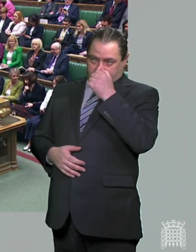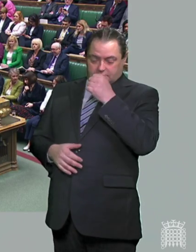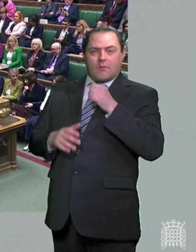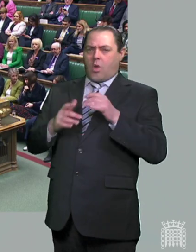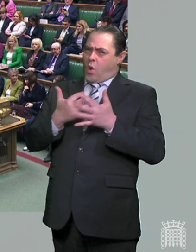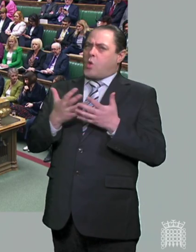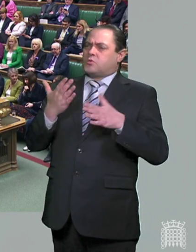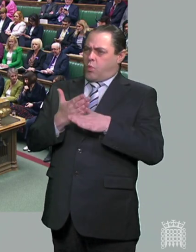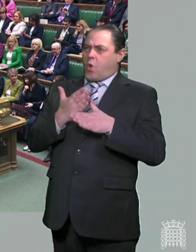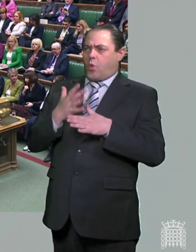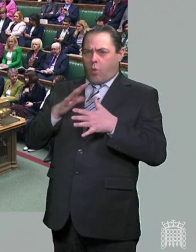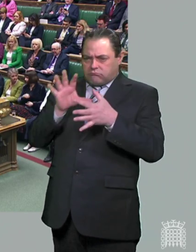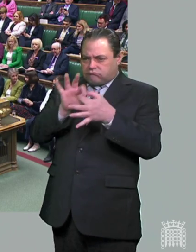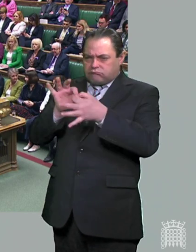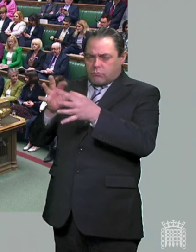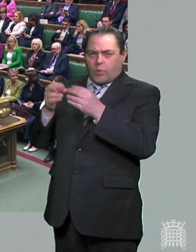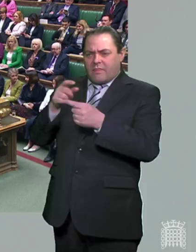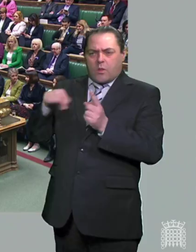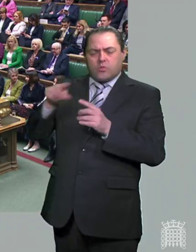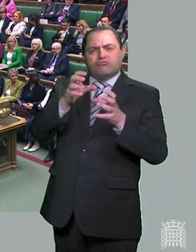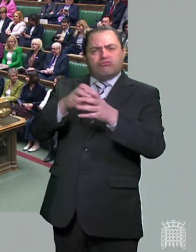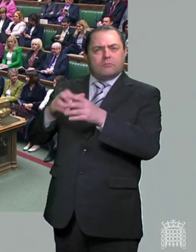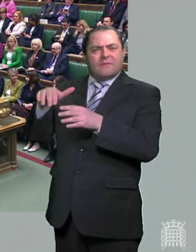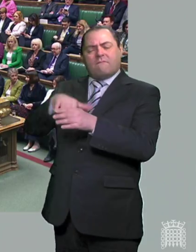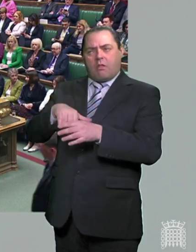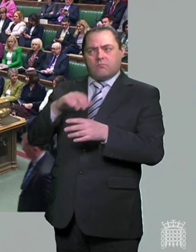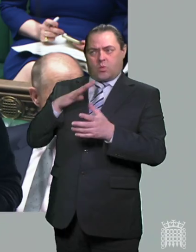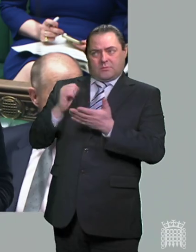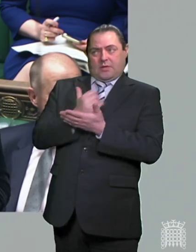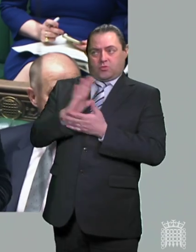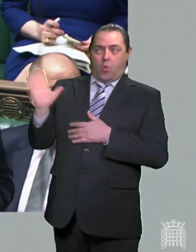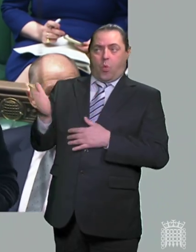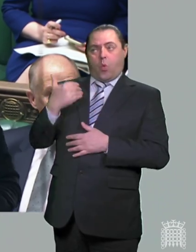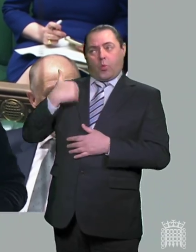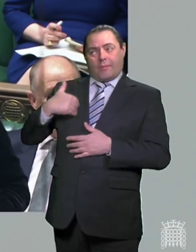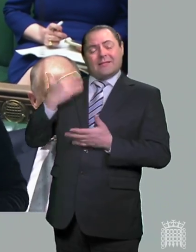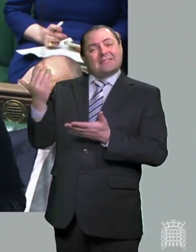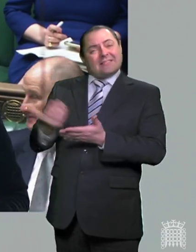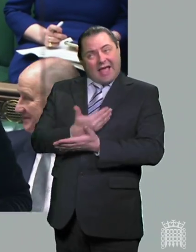We have been engaging with stakeholder groups to see what we can do to make sure that every woman is safe.